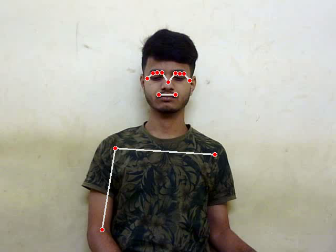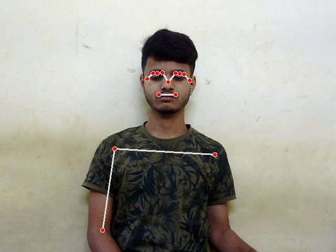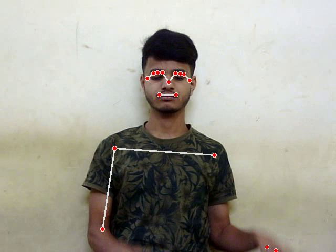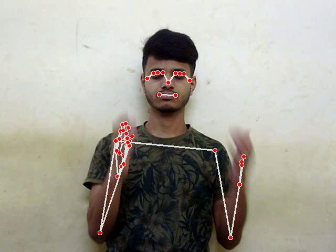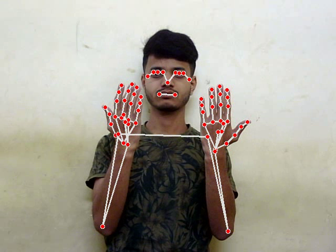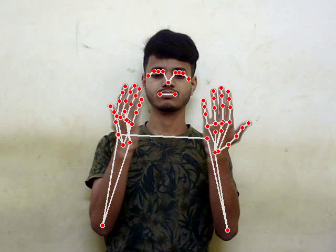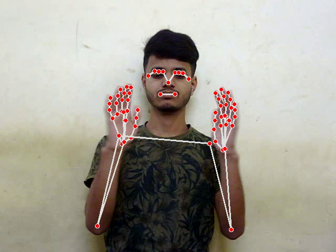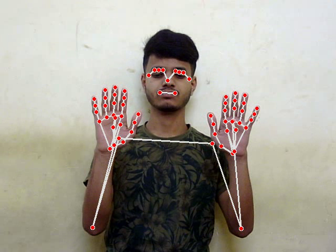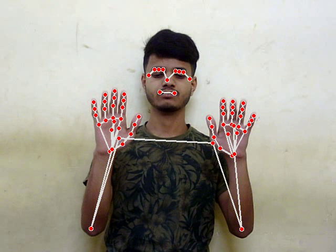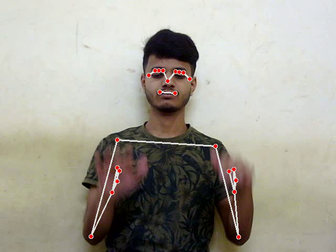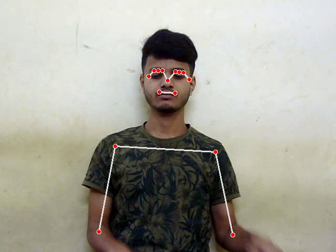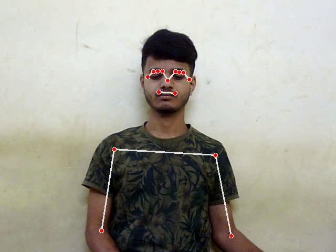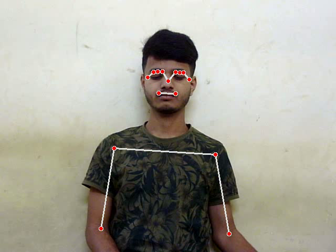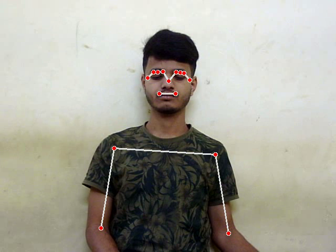do not want